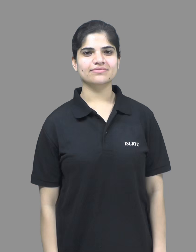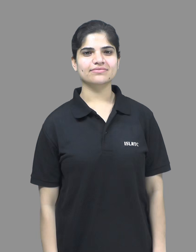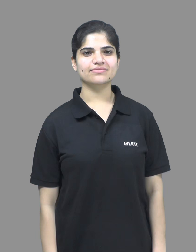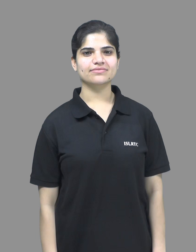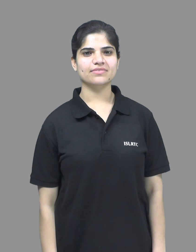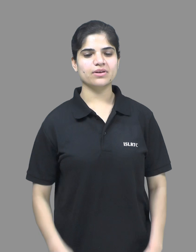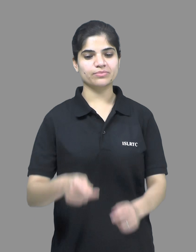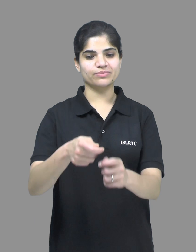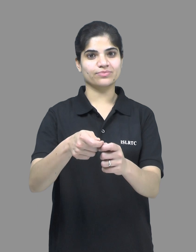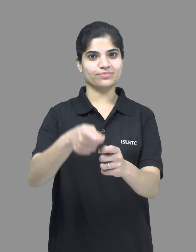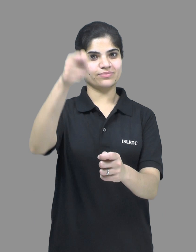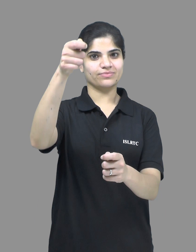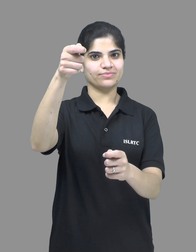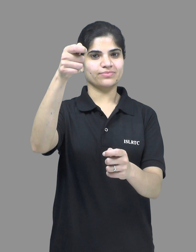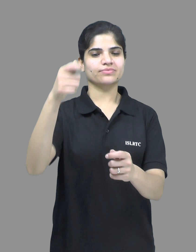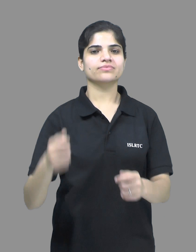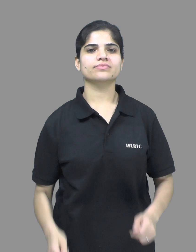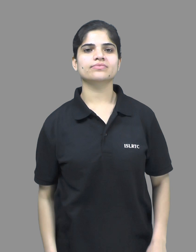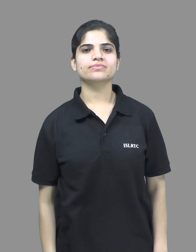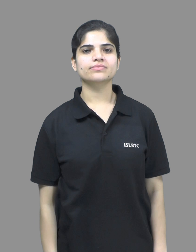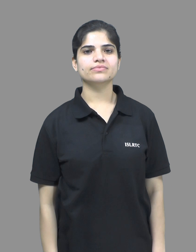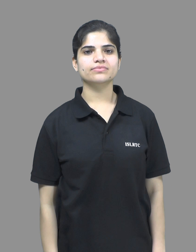Zip